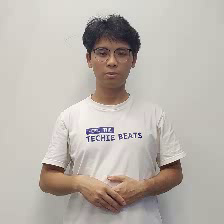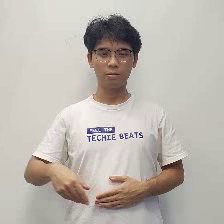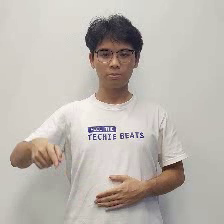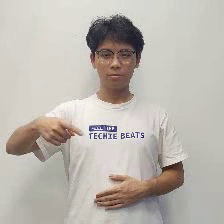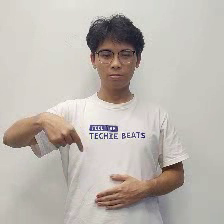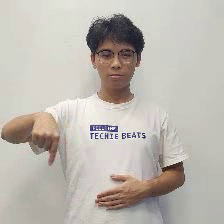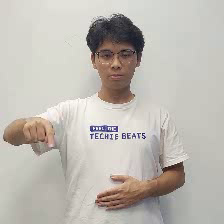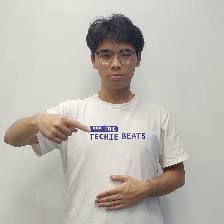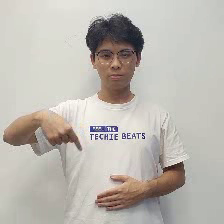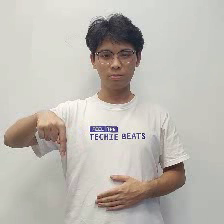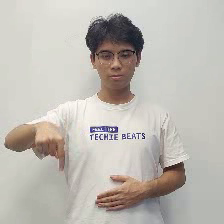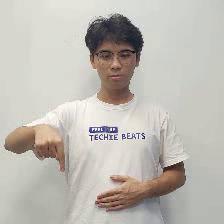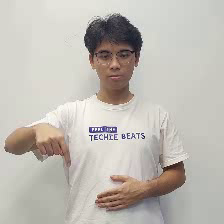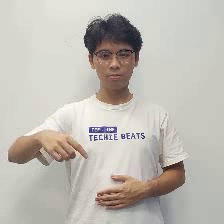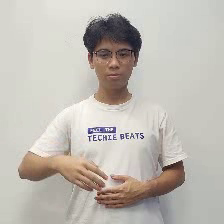Chúng ta